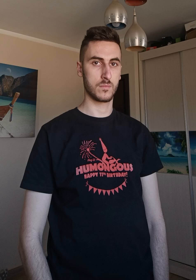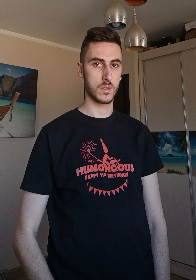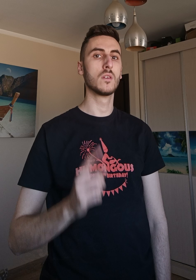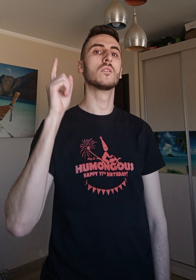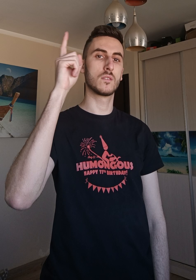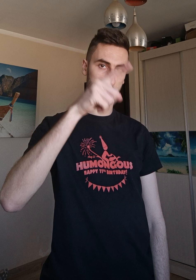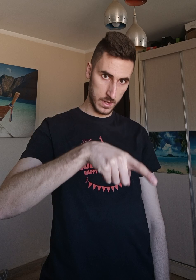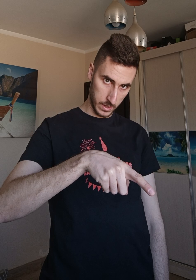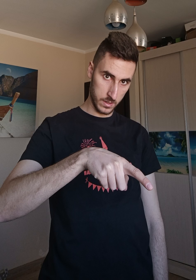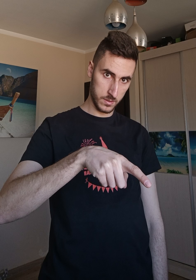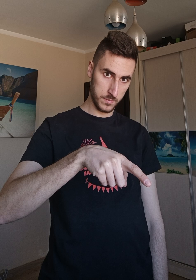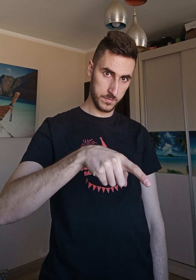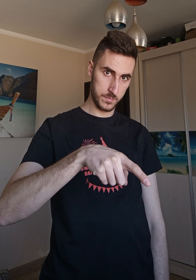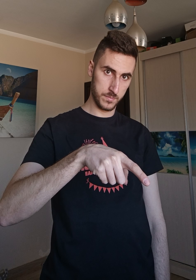צריך